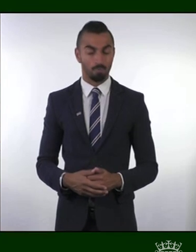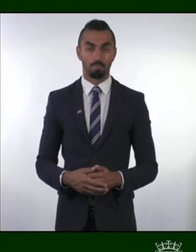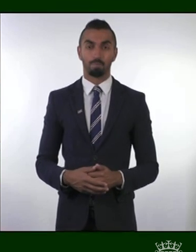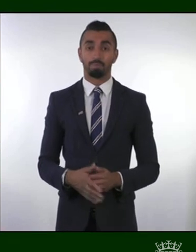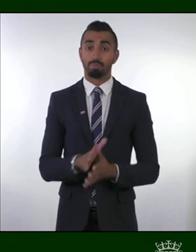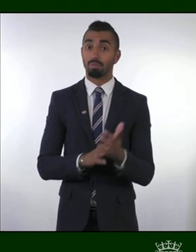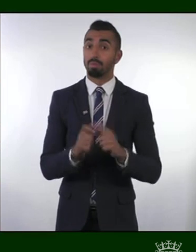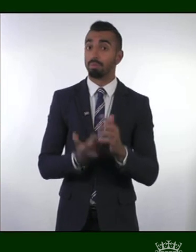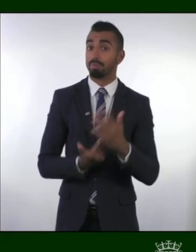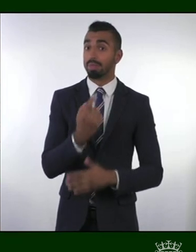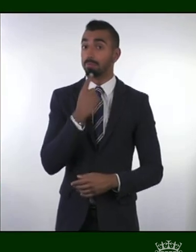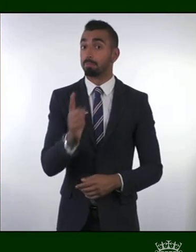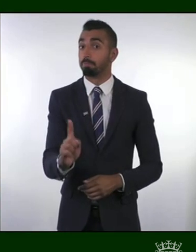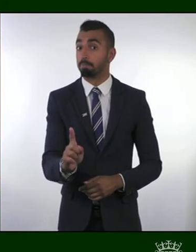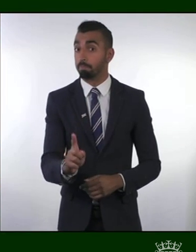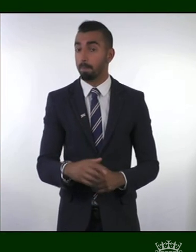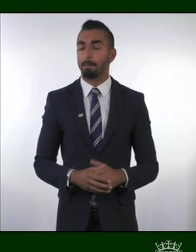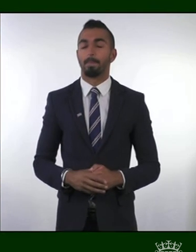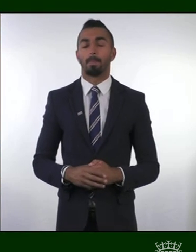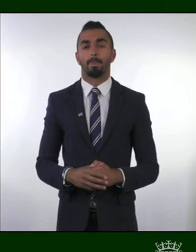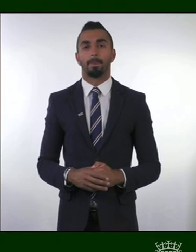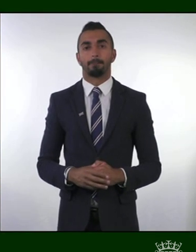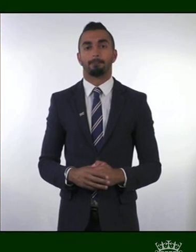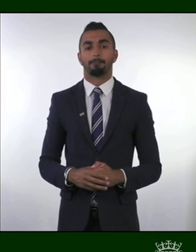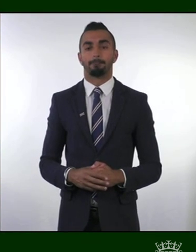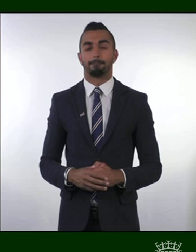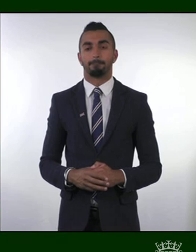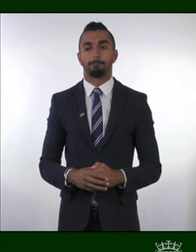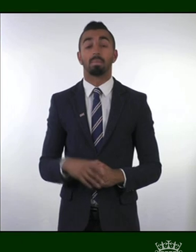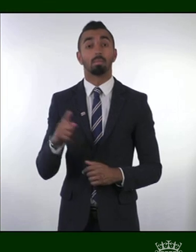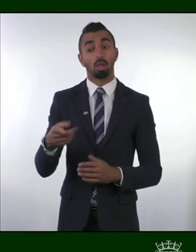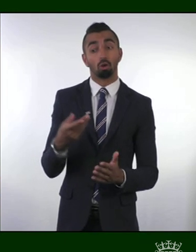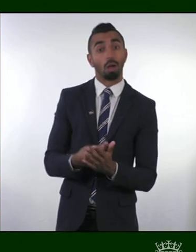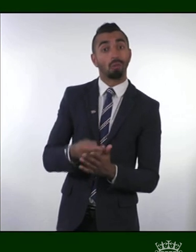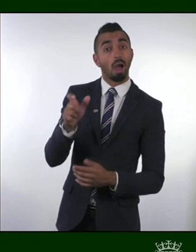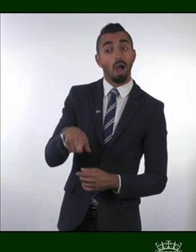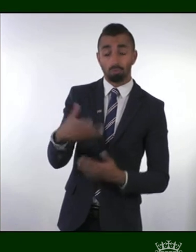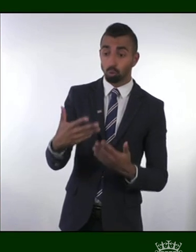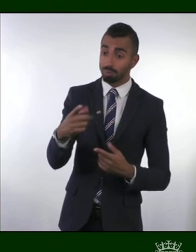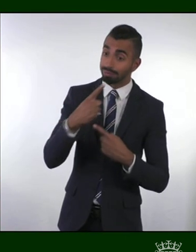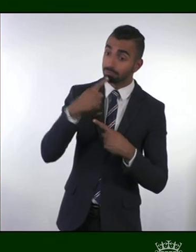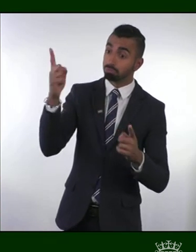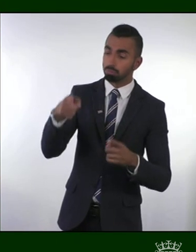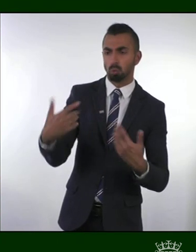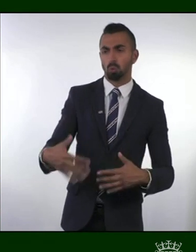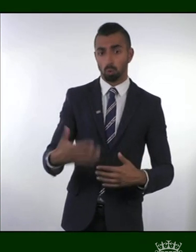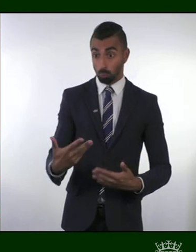It is particularly welcome for hospitality businesses, which have already been texting me their support for the packages.